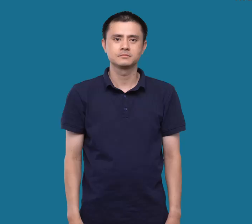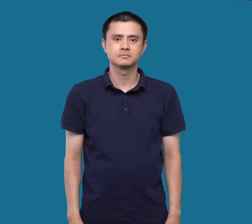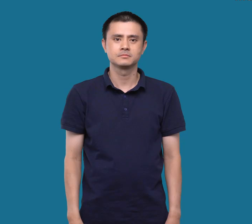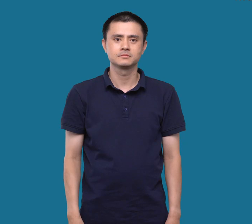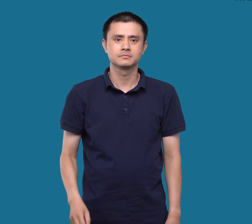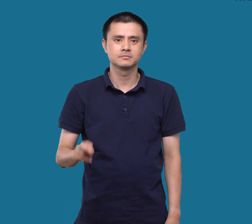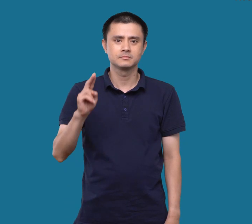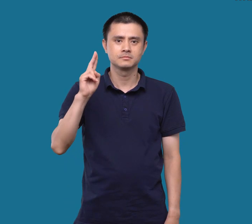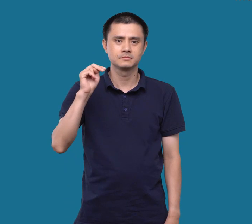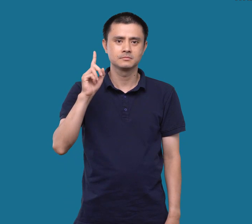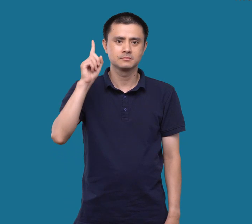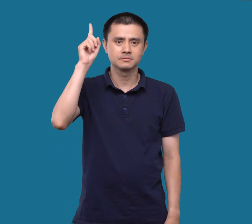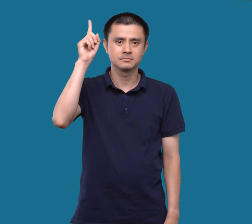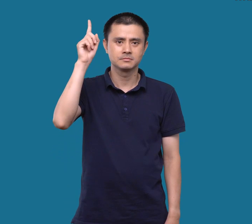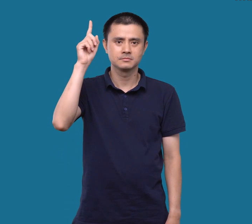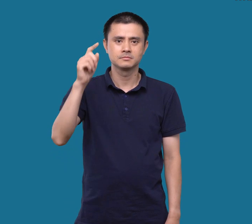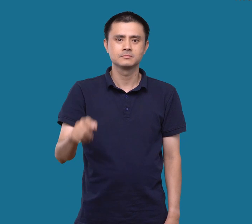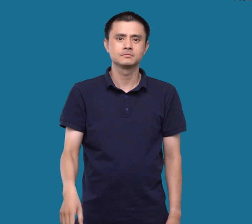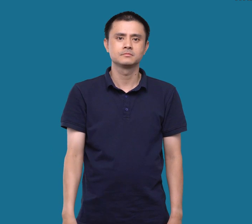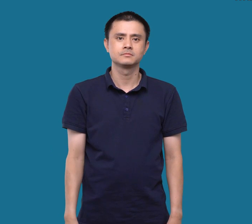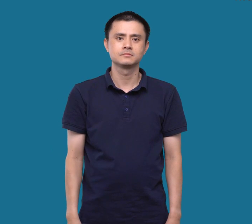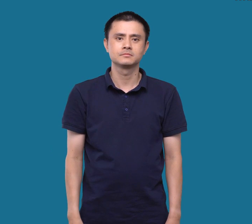màu xanh da trời